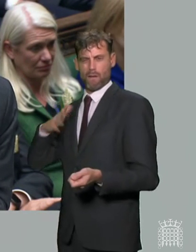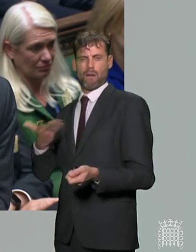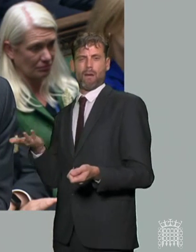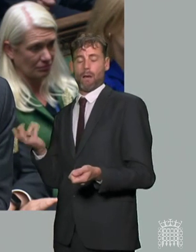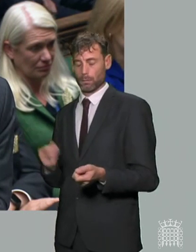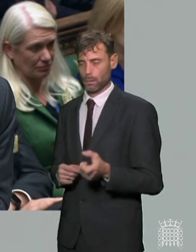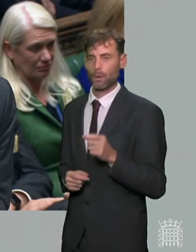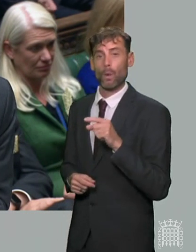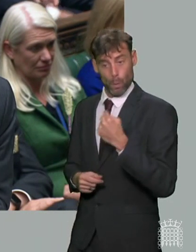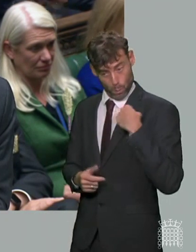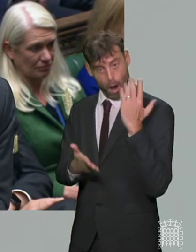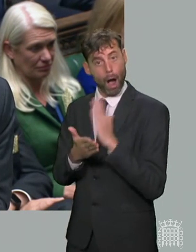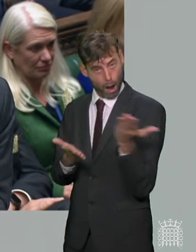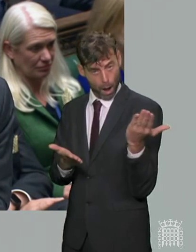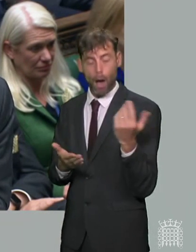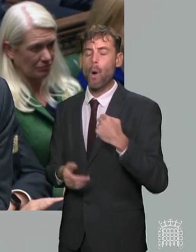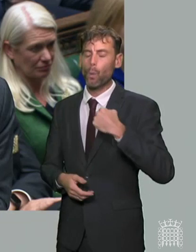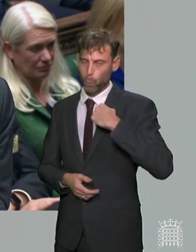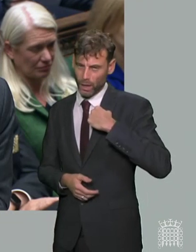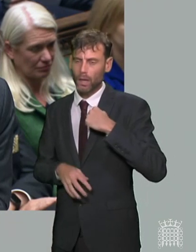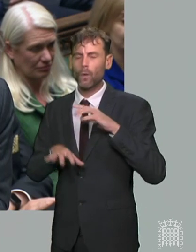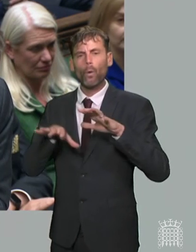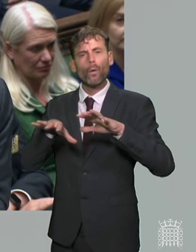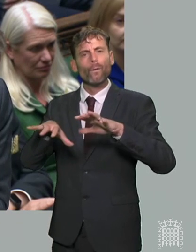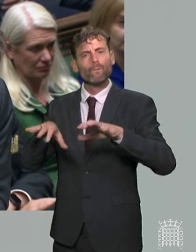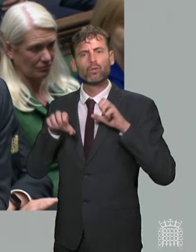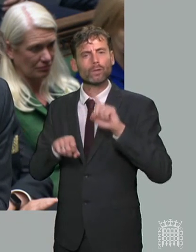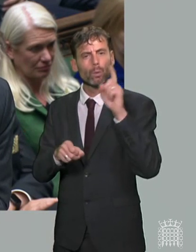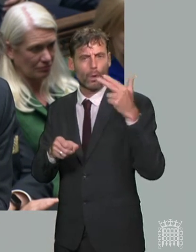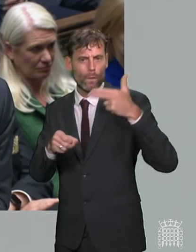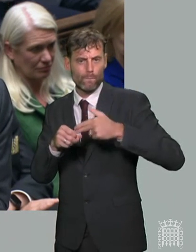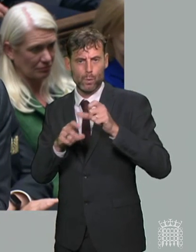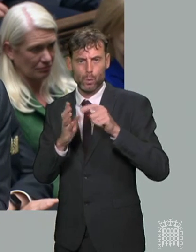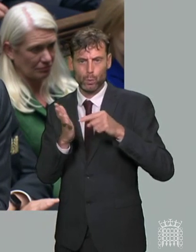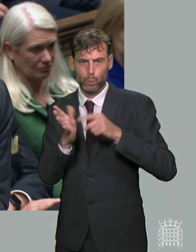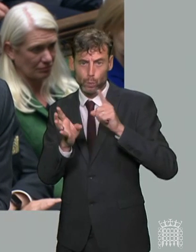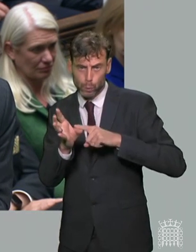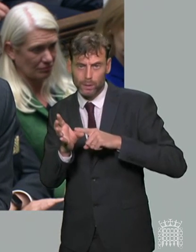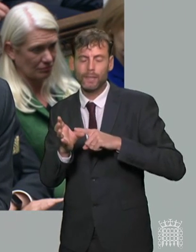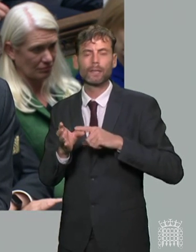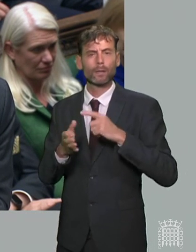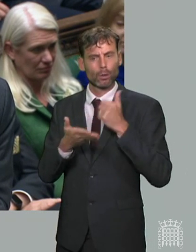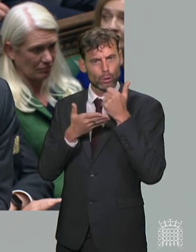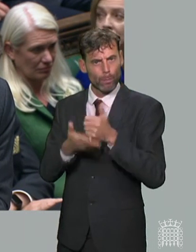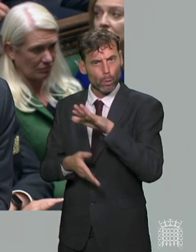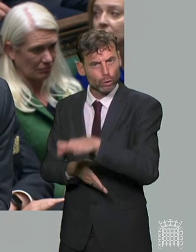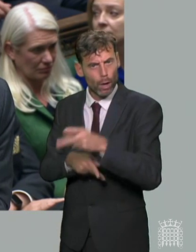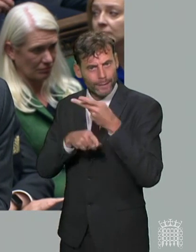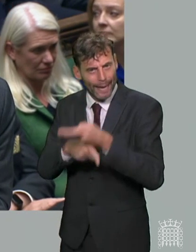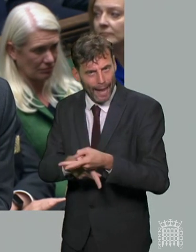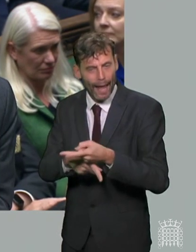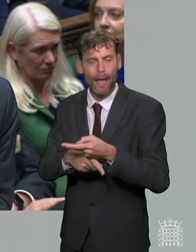And we are freezing fuel duty and supporting childcare.